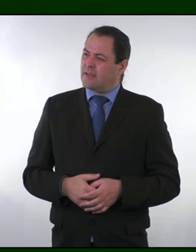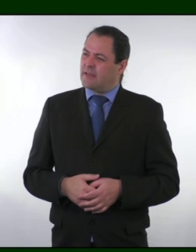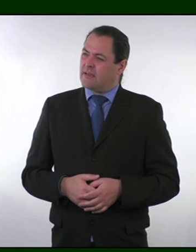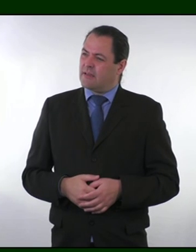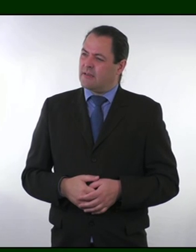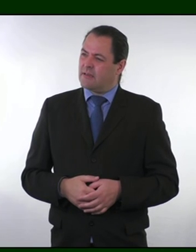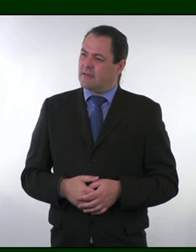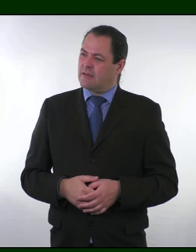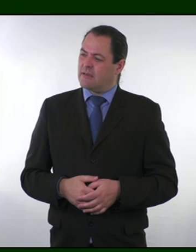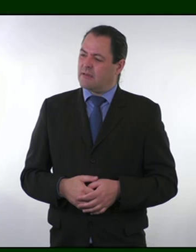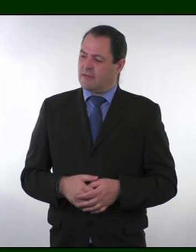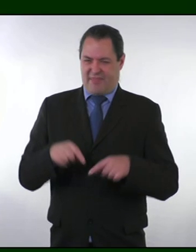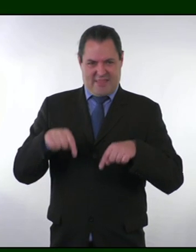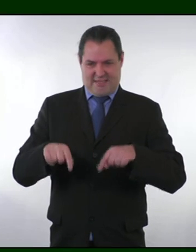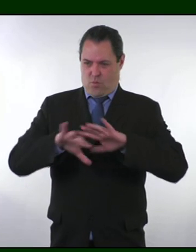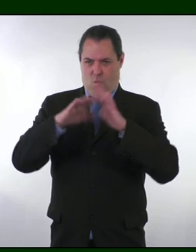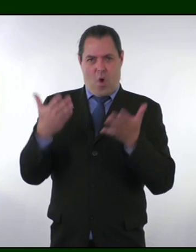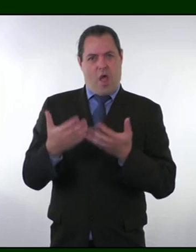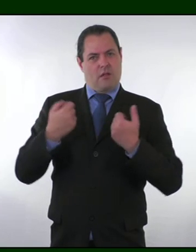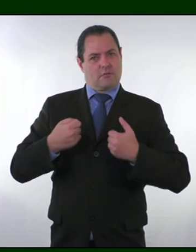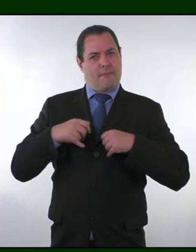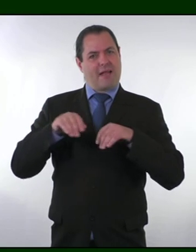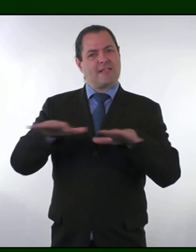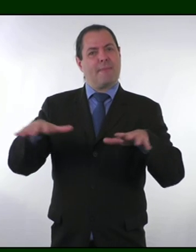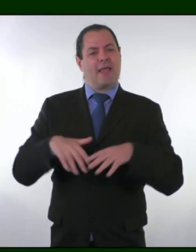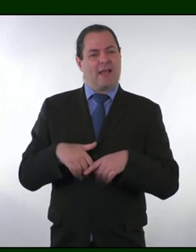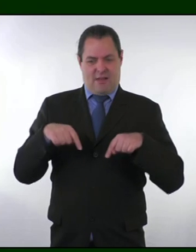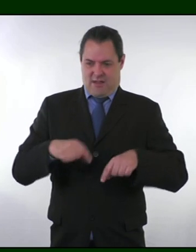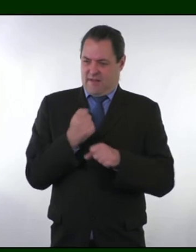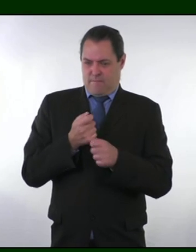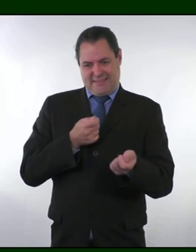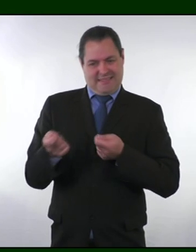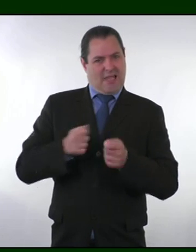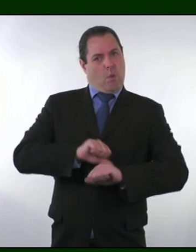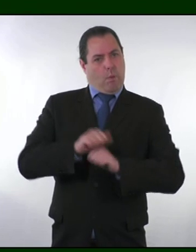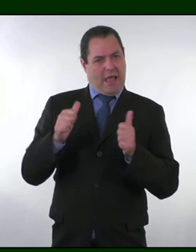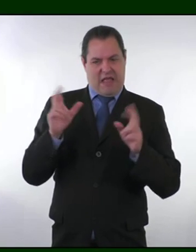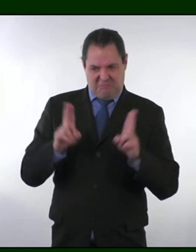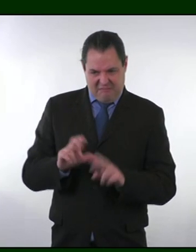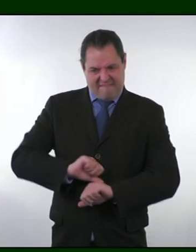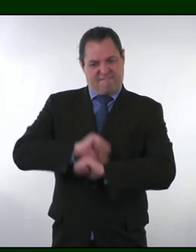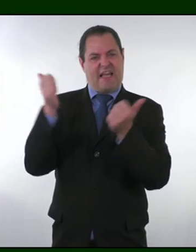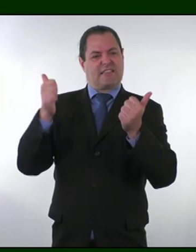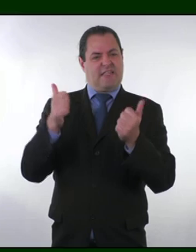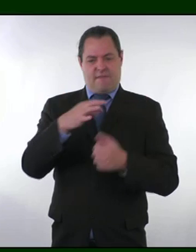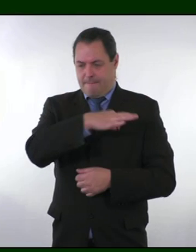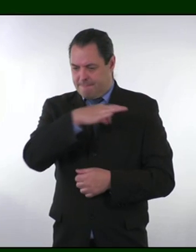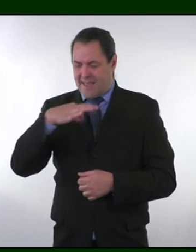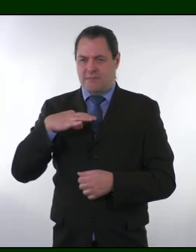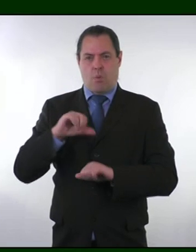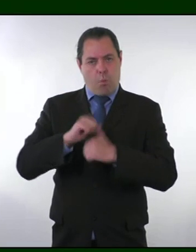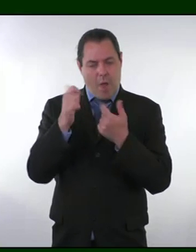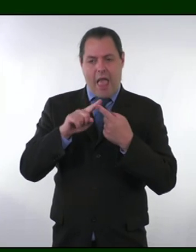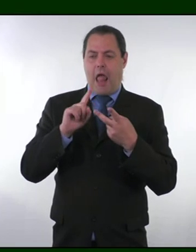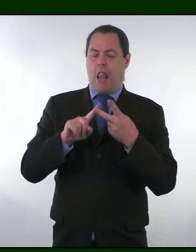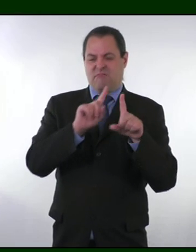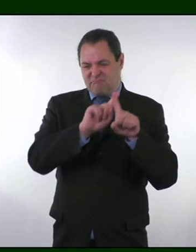This is a global pandemic, which this Government are dealing with extremely effectively at a medical level.